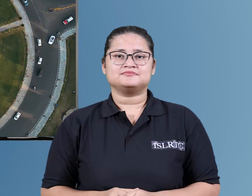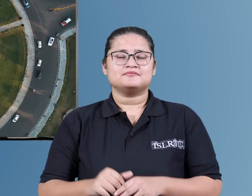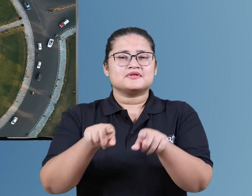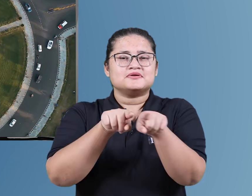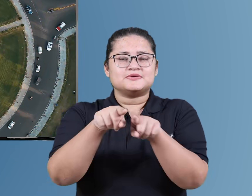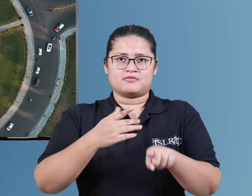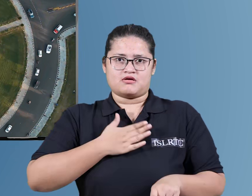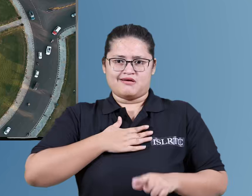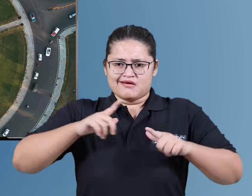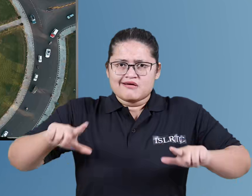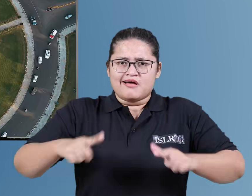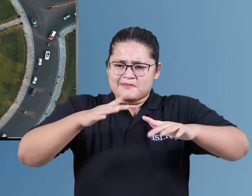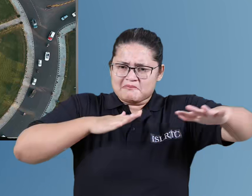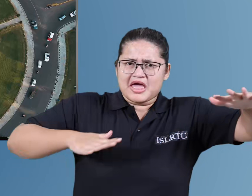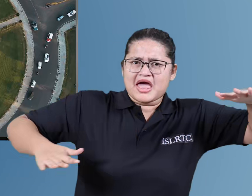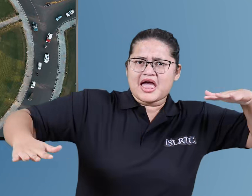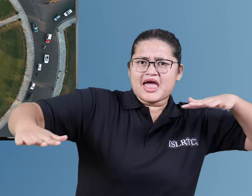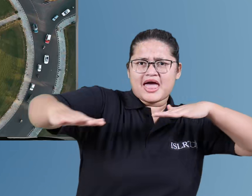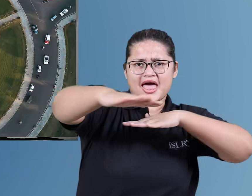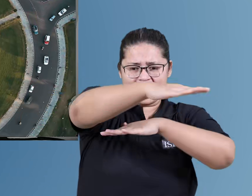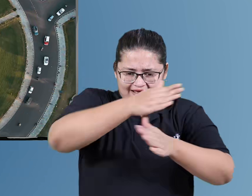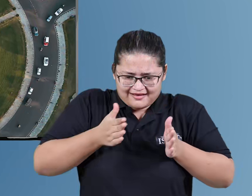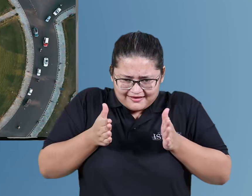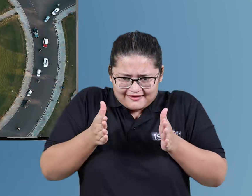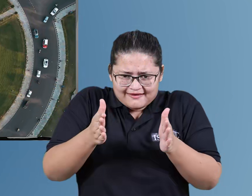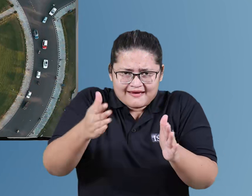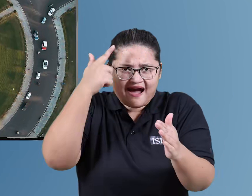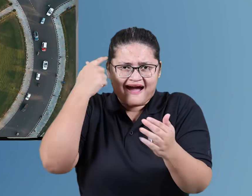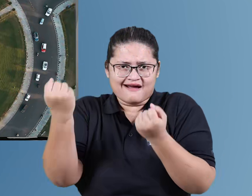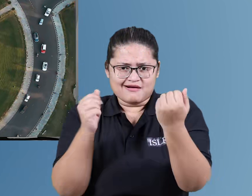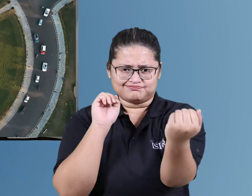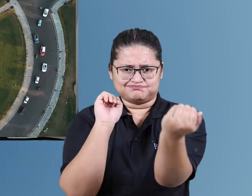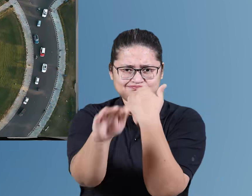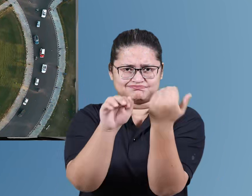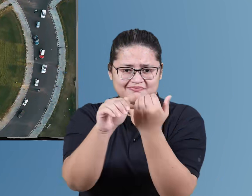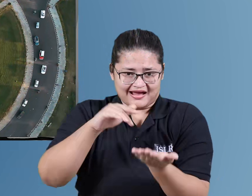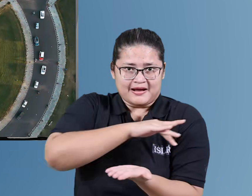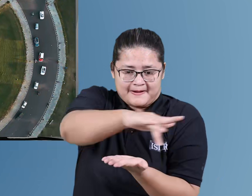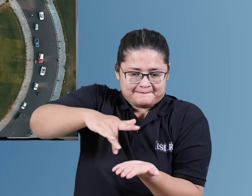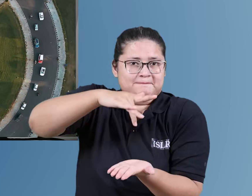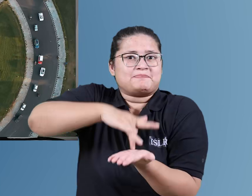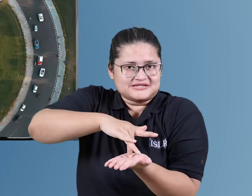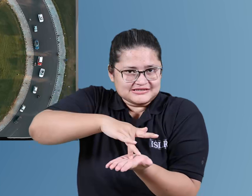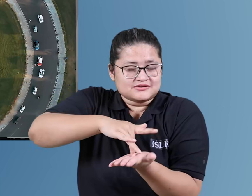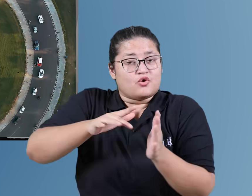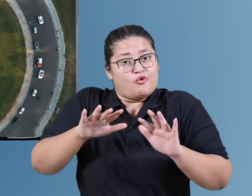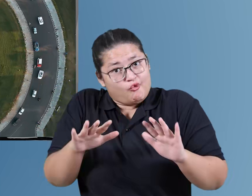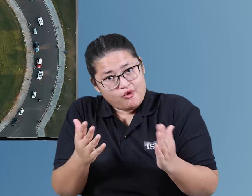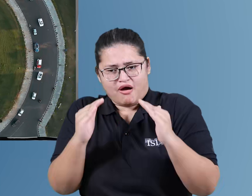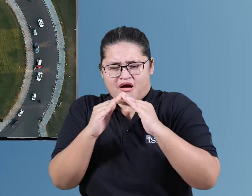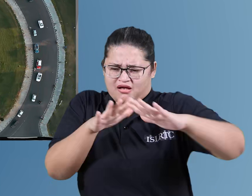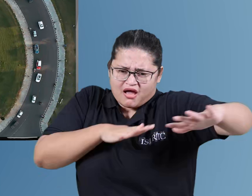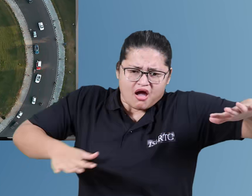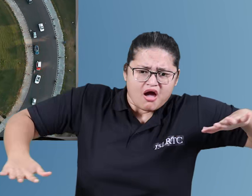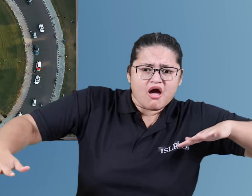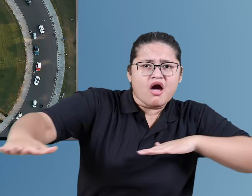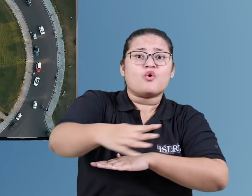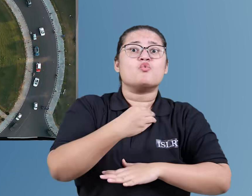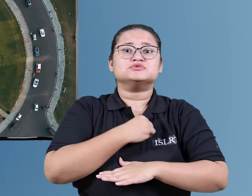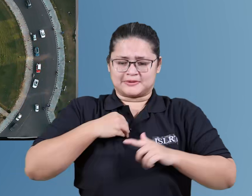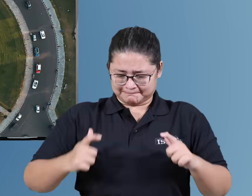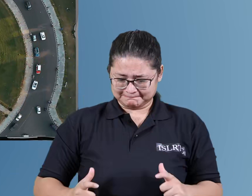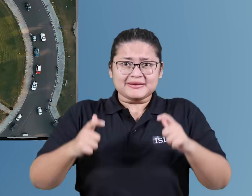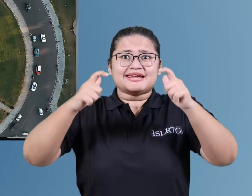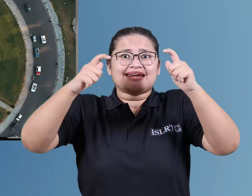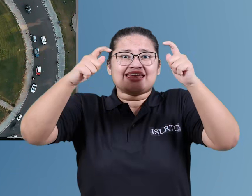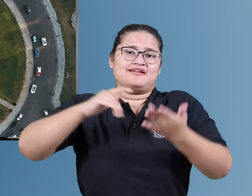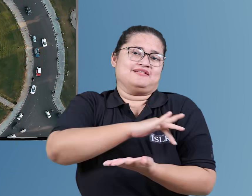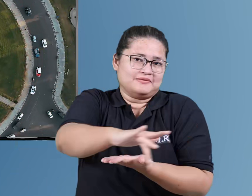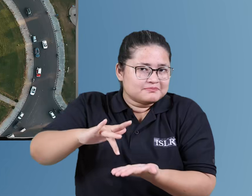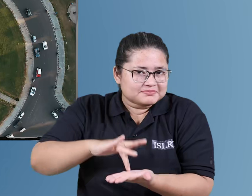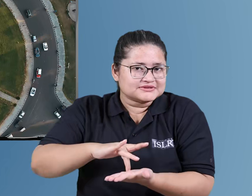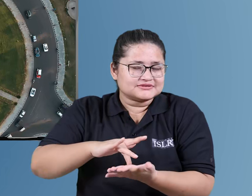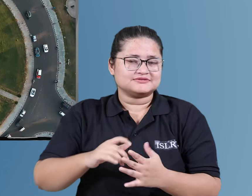Central means in the center of something. For example, the road runs through the center of the forest, or, the hospital is situated in the midst of the houses.